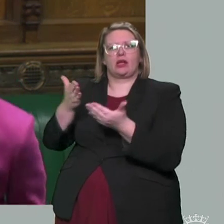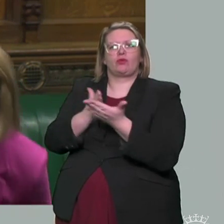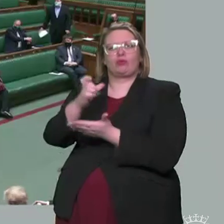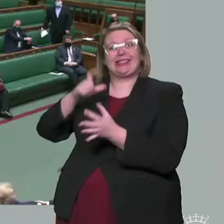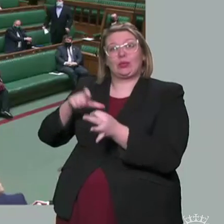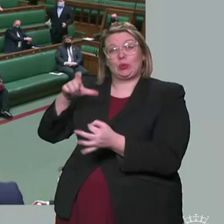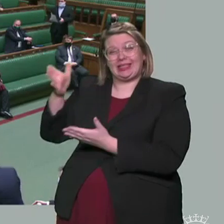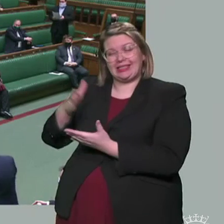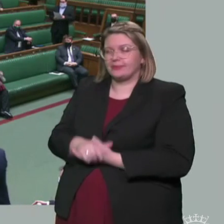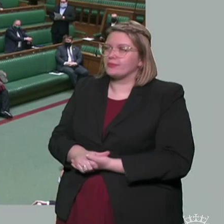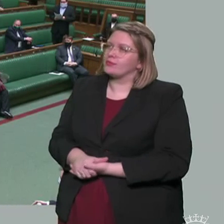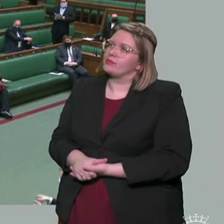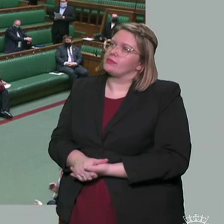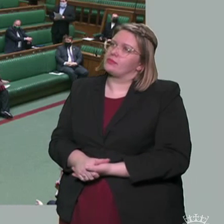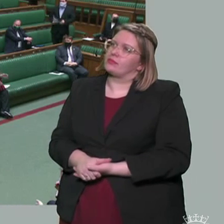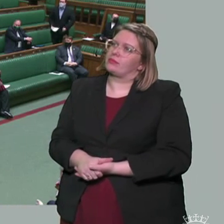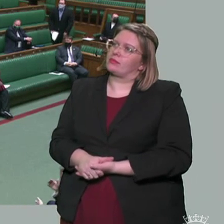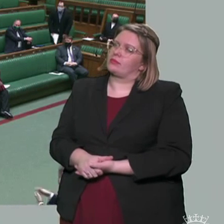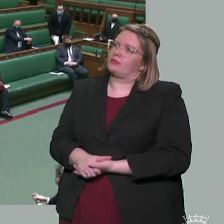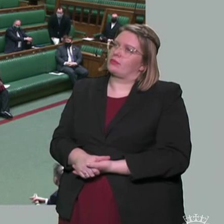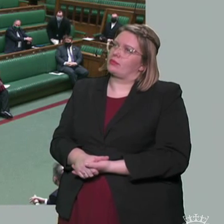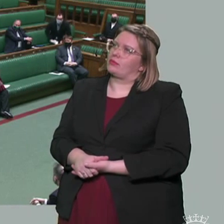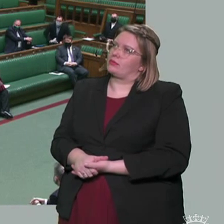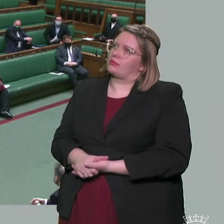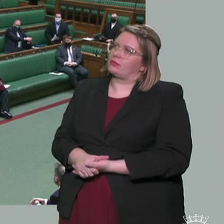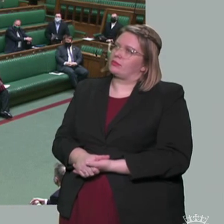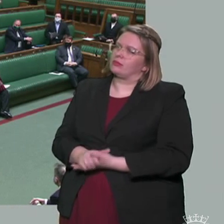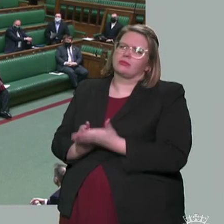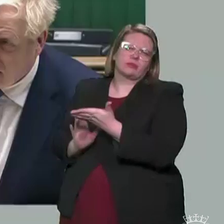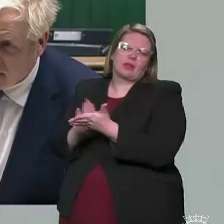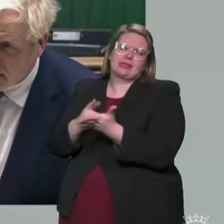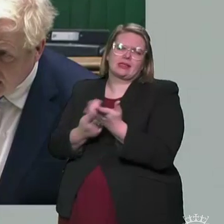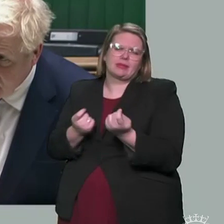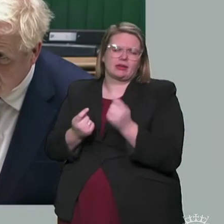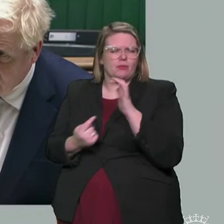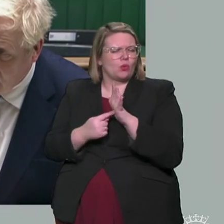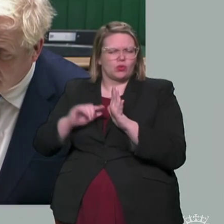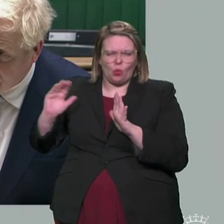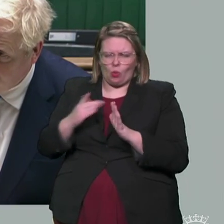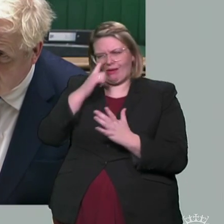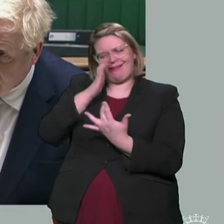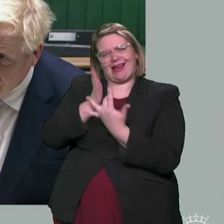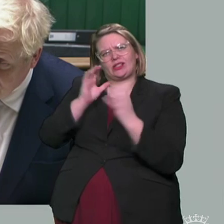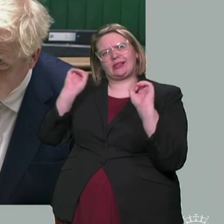It is very important that everybody should get the ambulance service that they need.